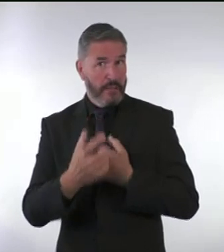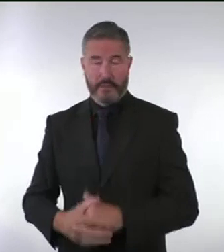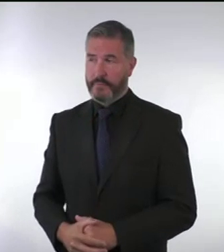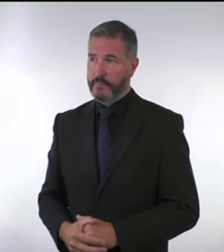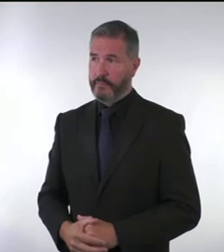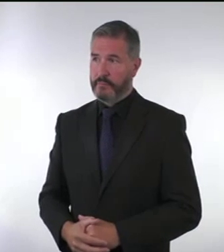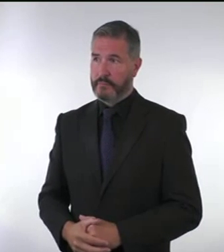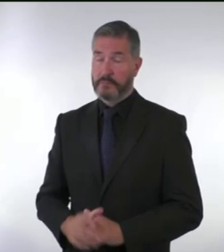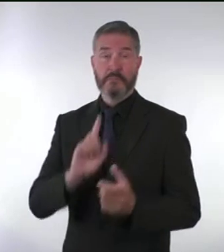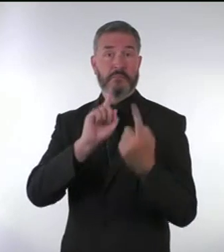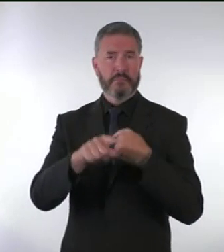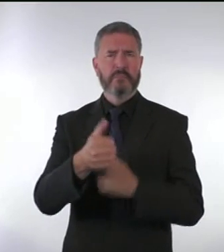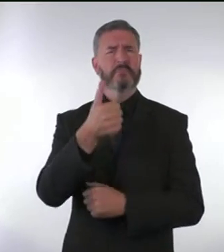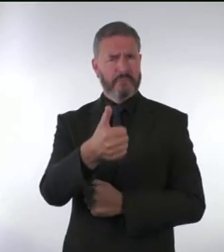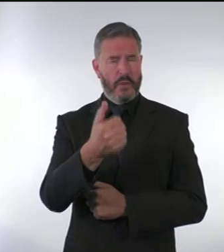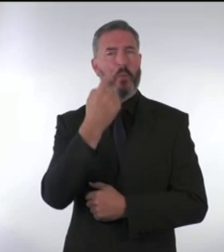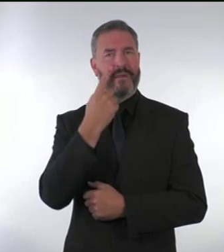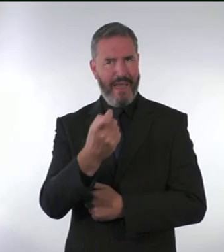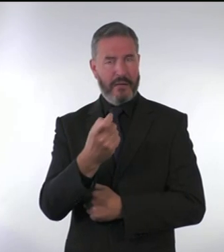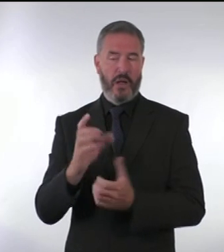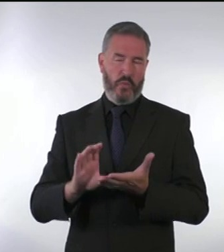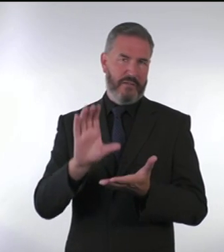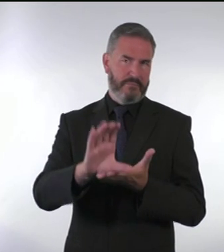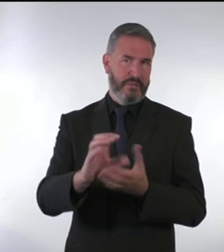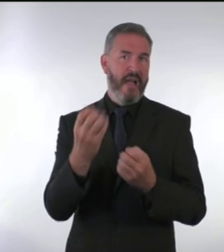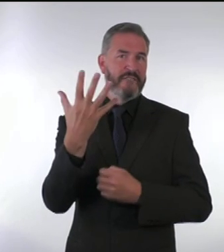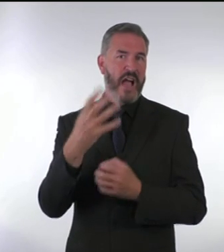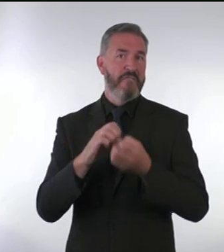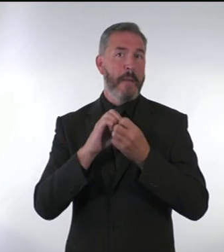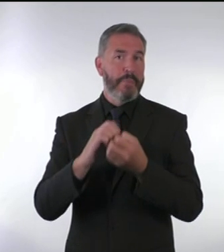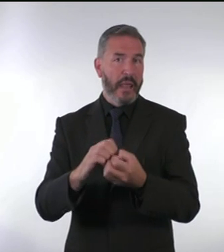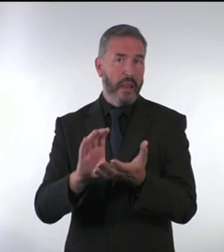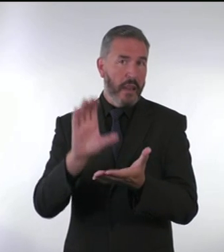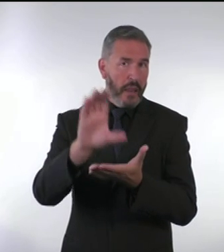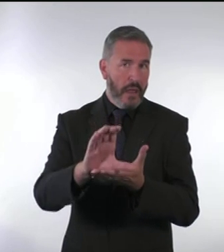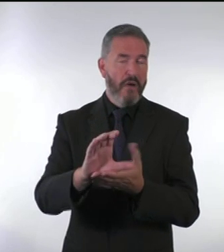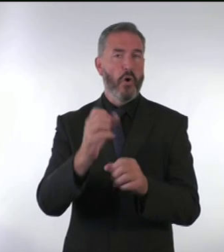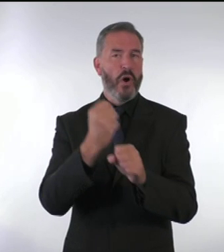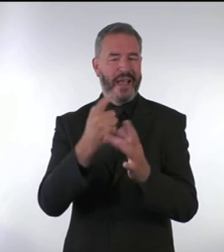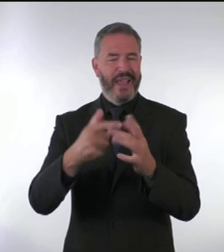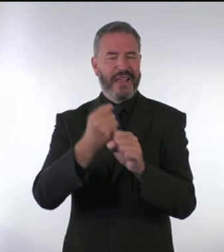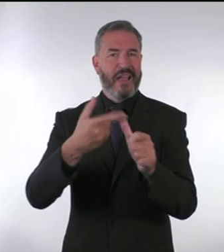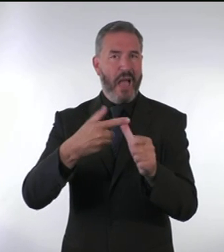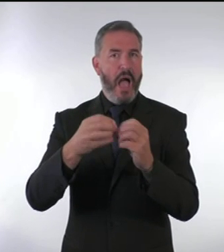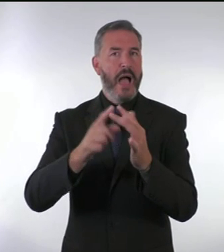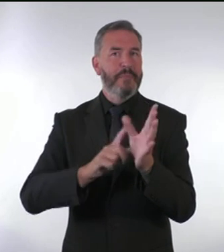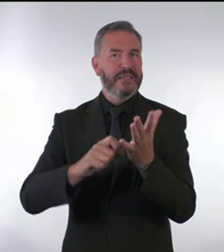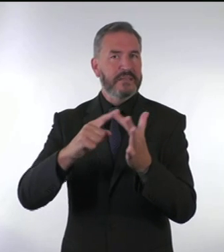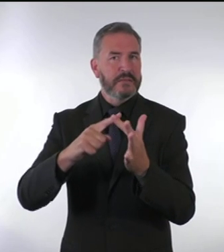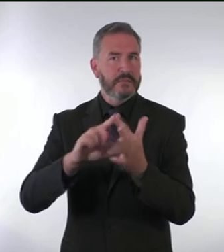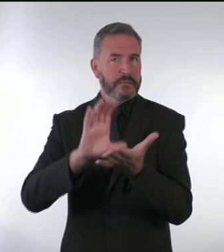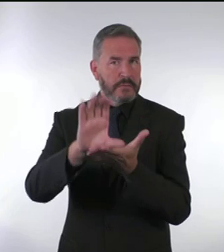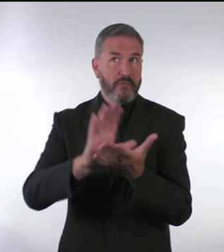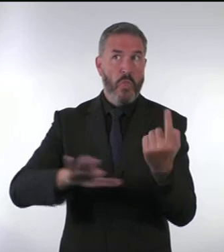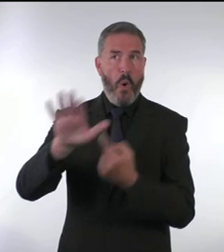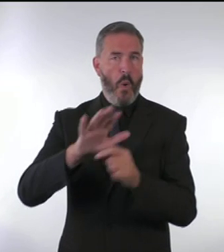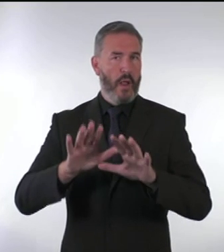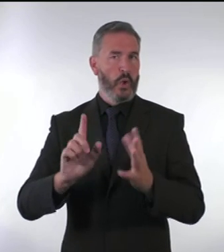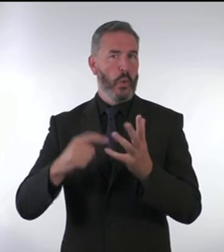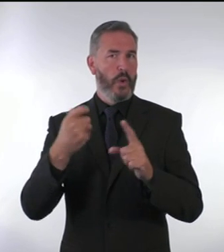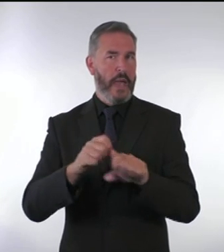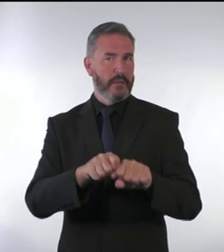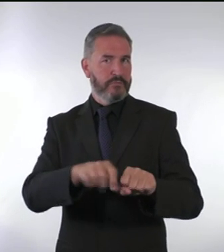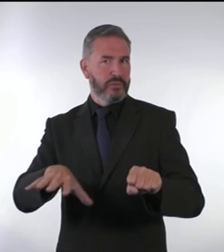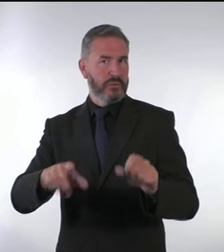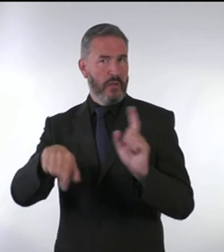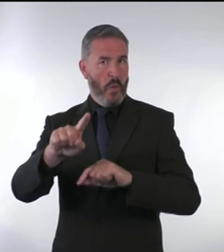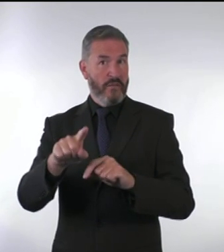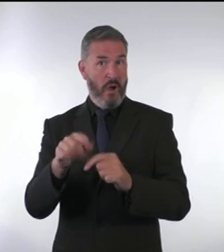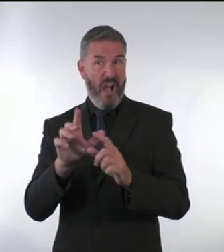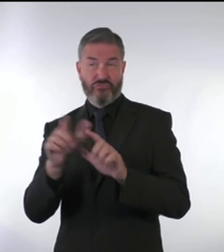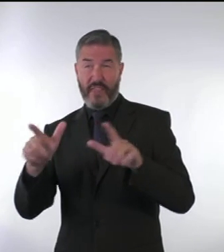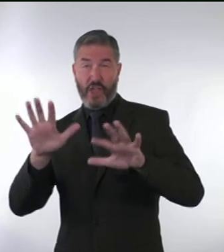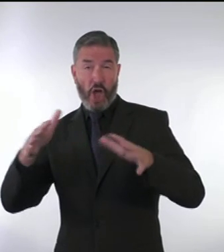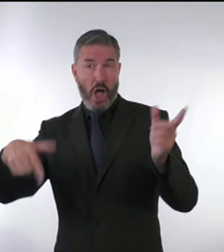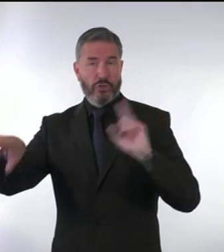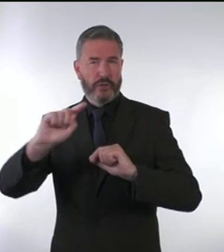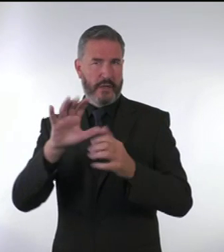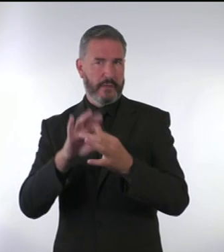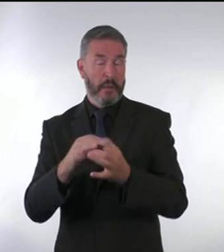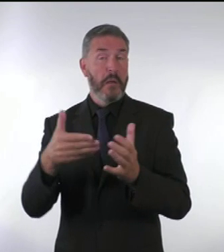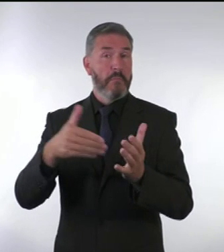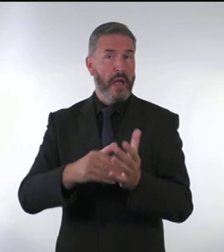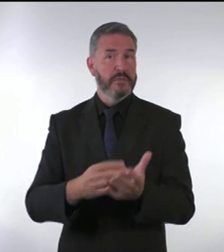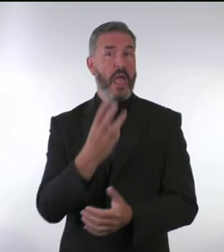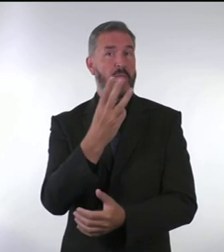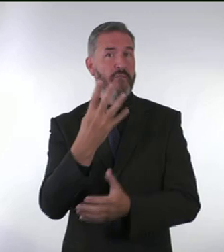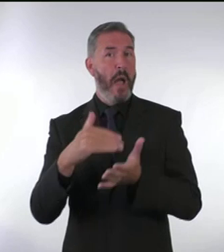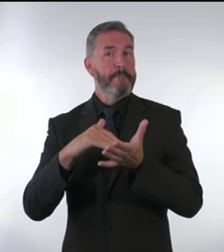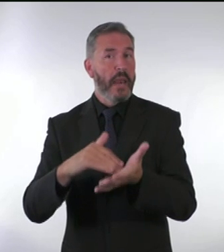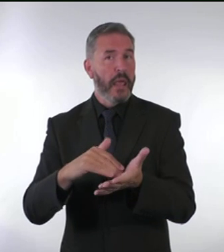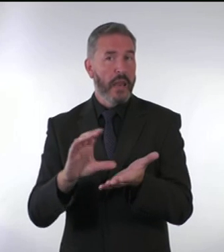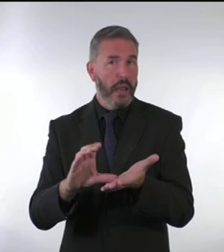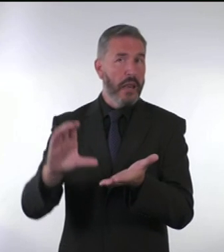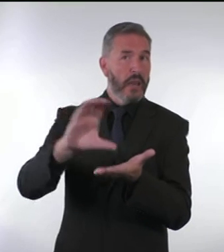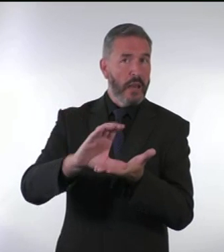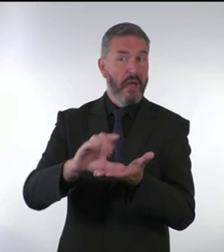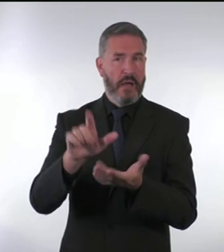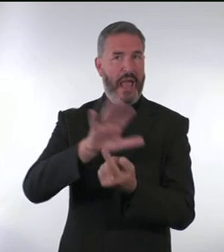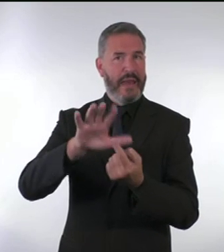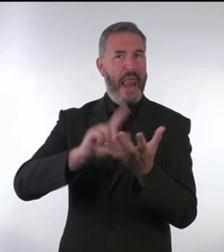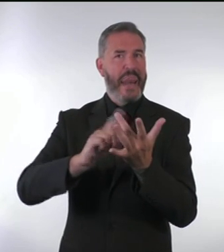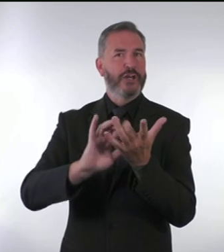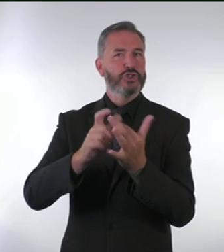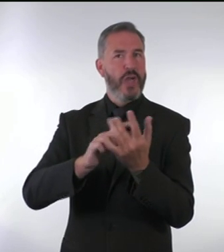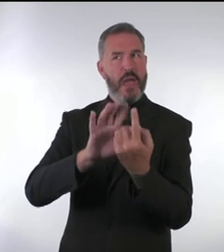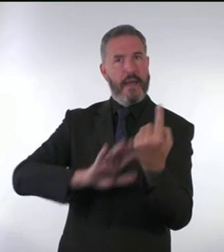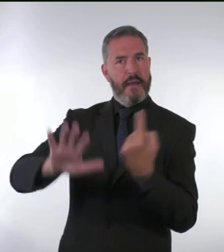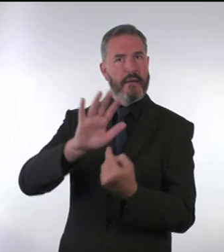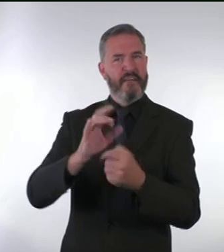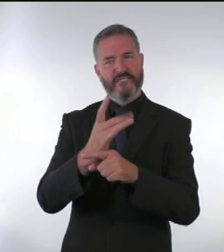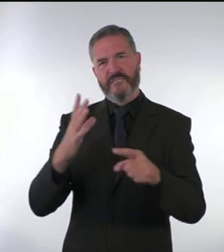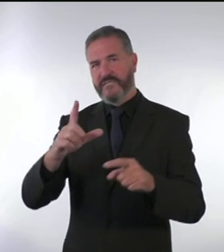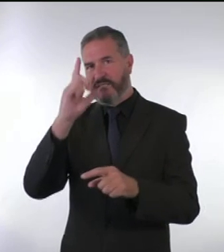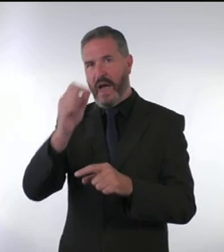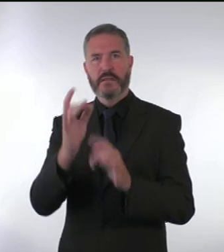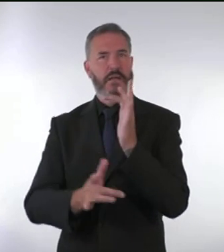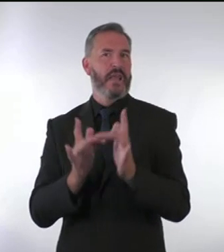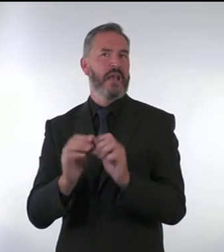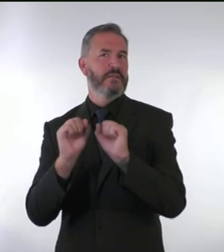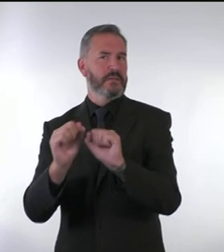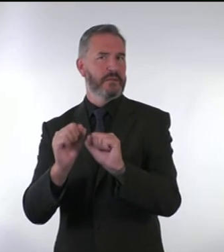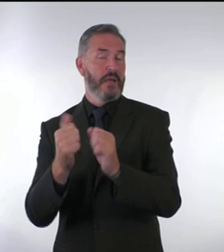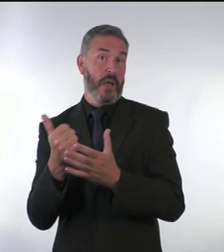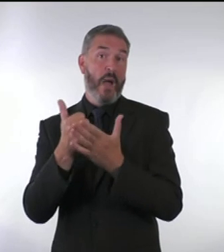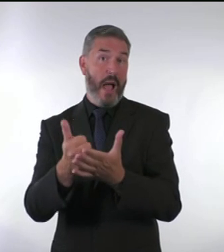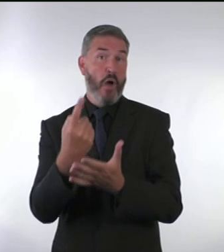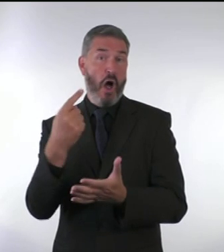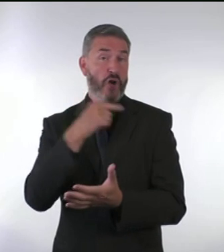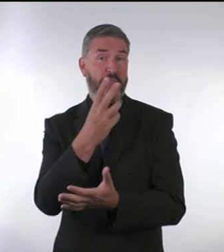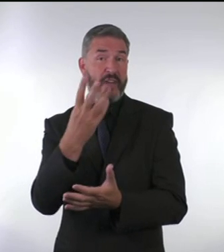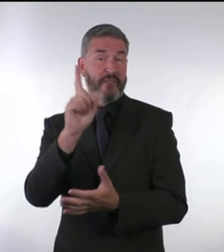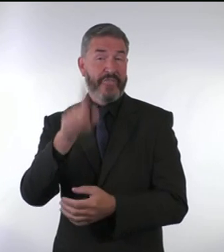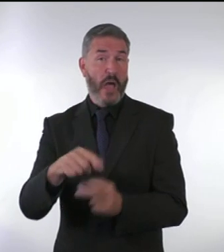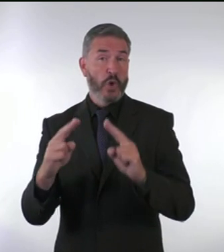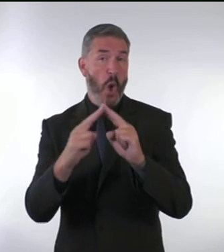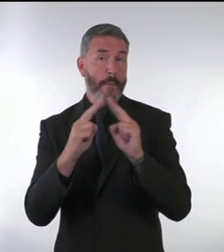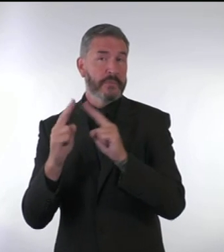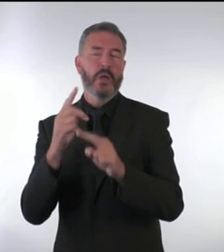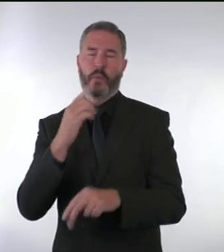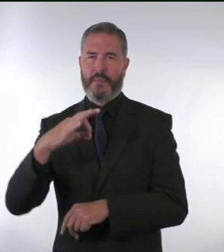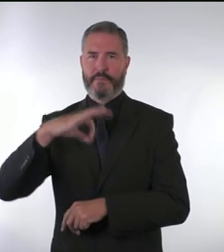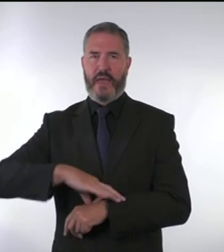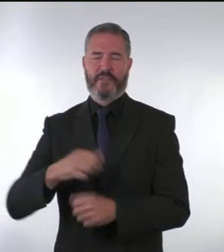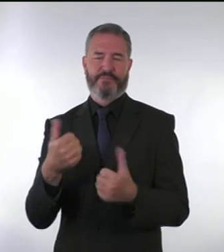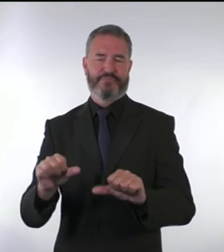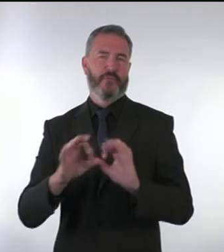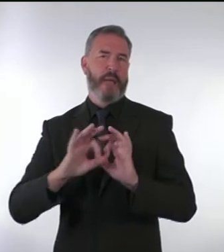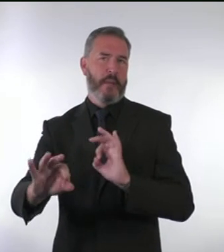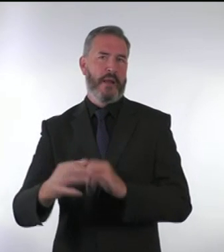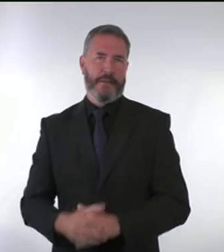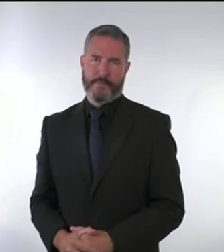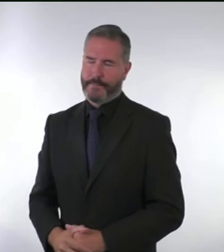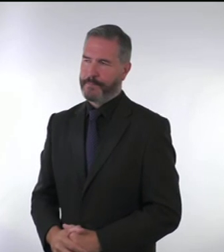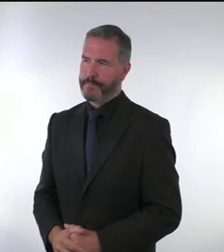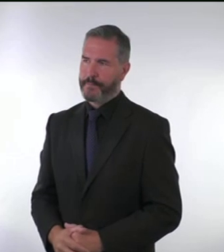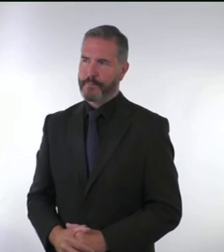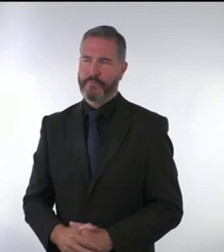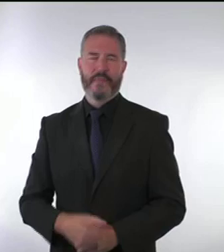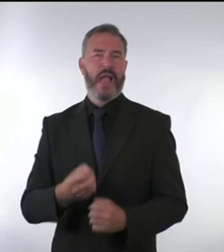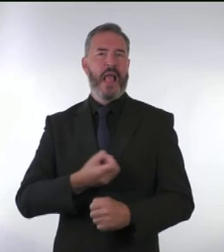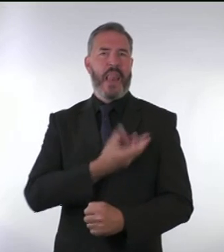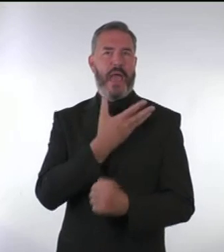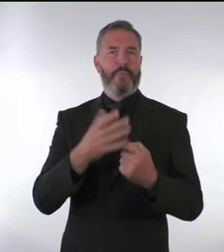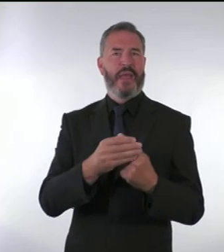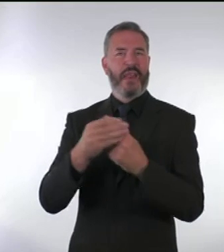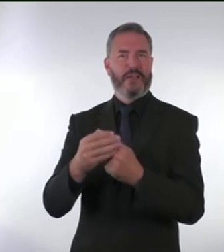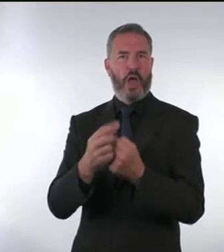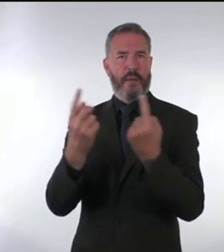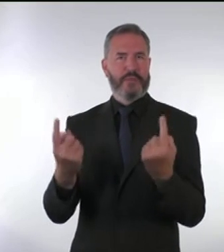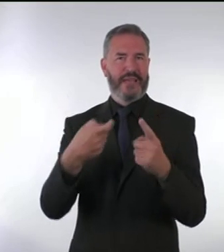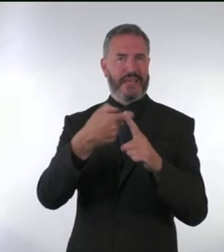Yes, indeed I can, which is why we have pledged not only £5 billion in funding for gigabit-capable broadband across the country, including the hardest-to-reach areas, but additionally a £34 million package for Lincolnshire superfast broadband, helping 135,000 households to benefit from gigabit-capable speeds.